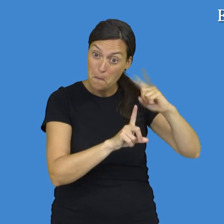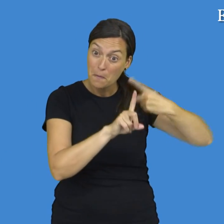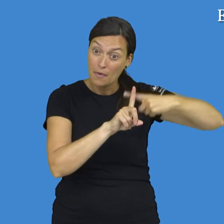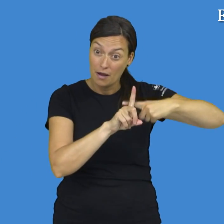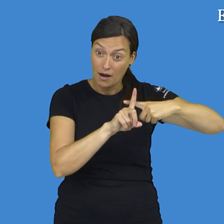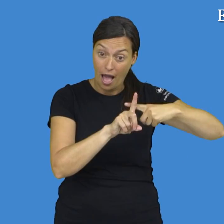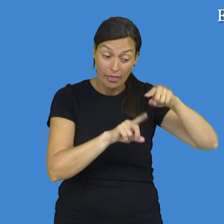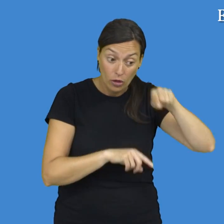nivel